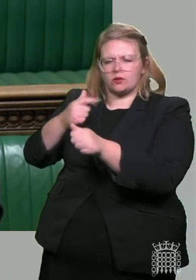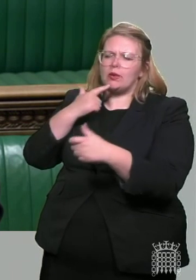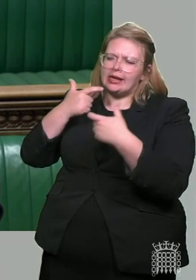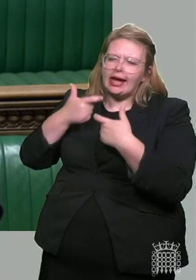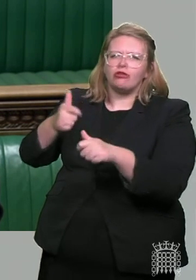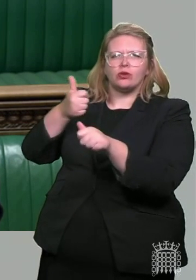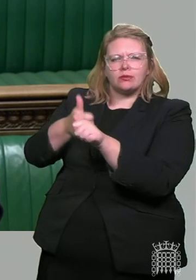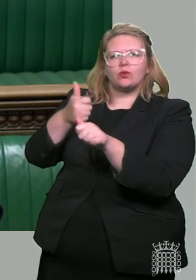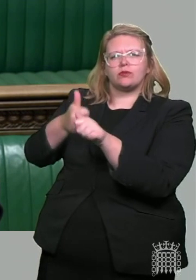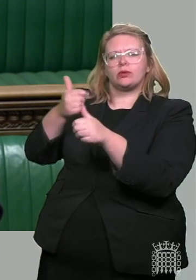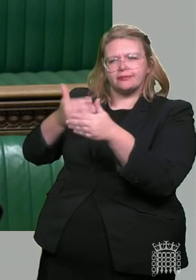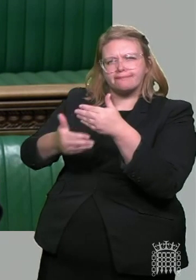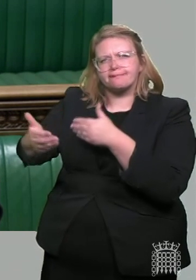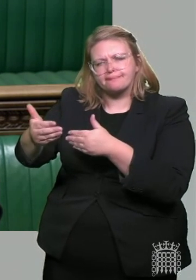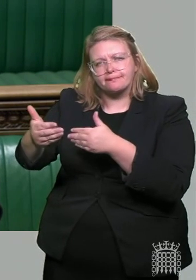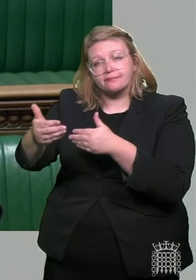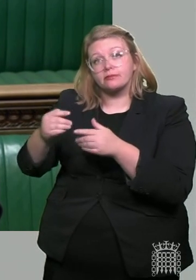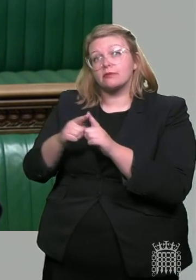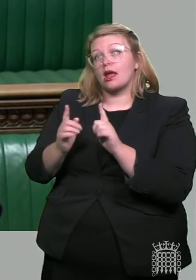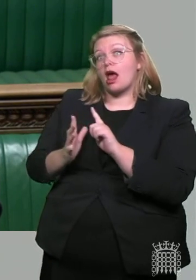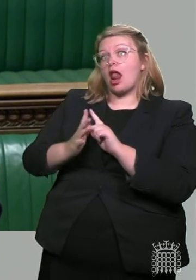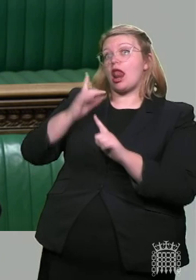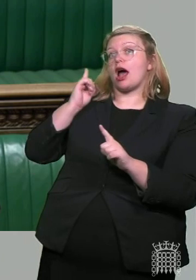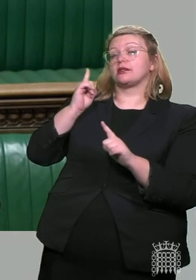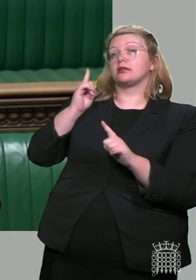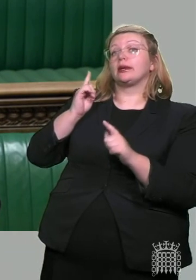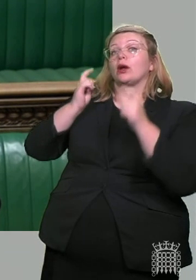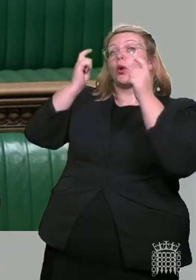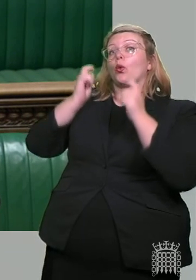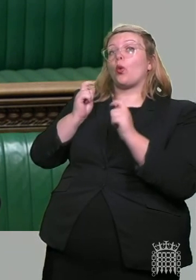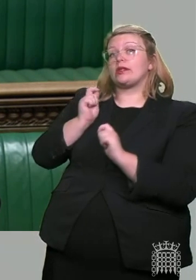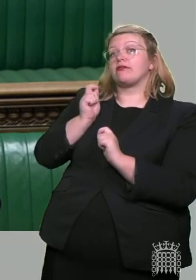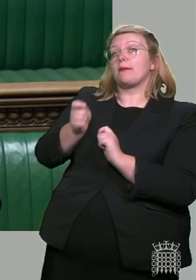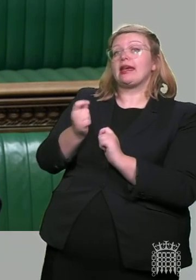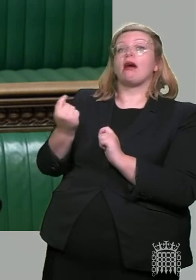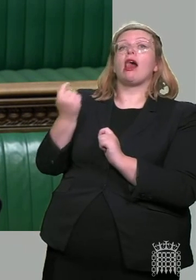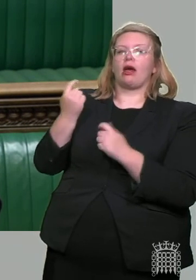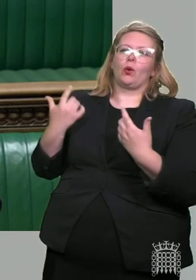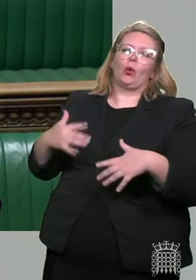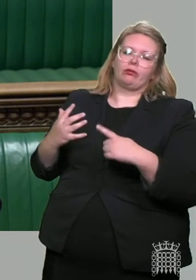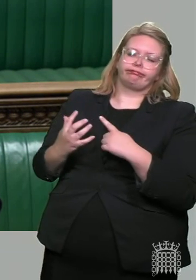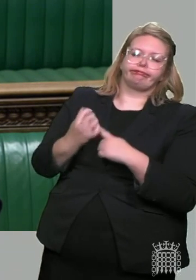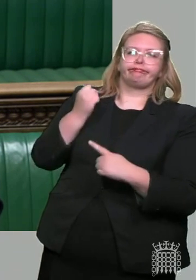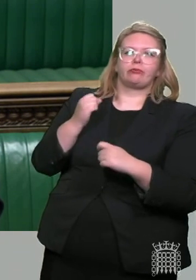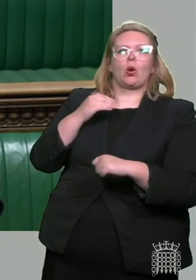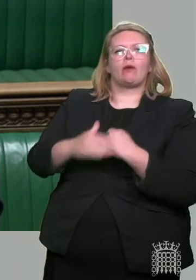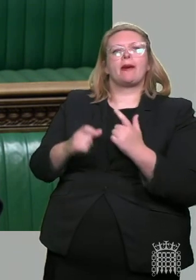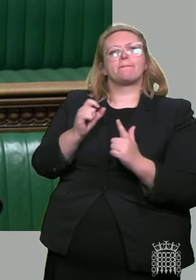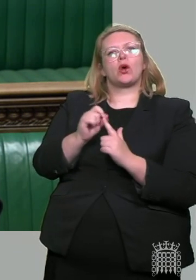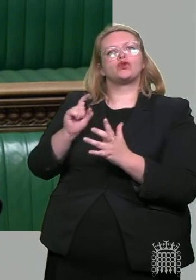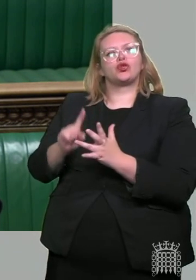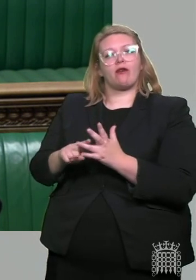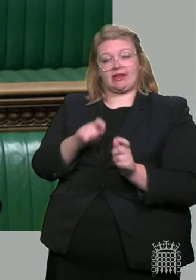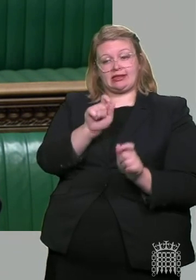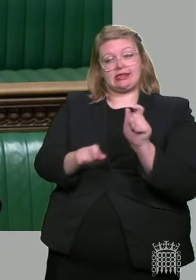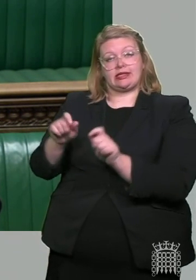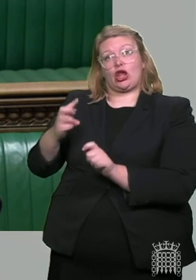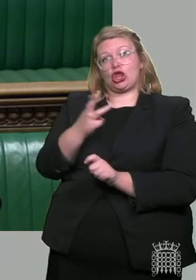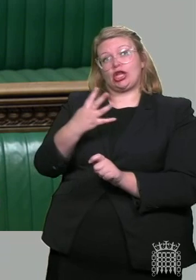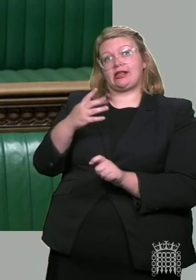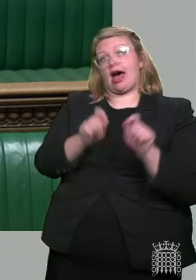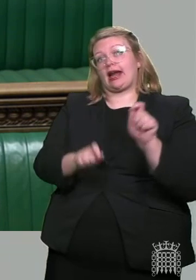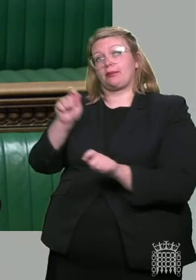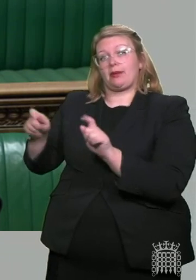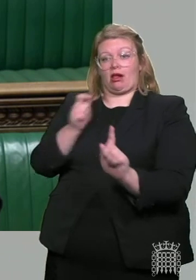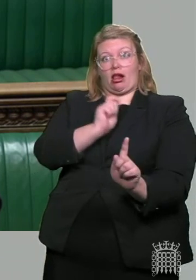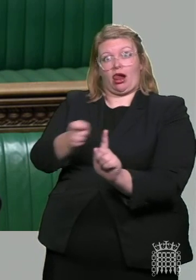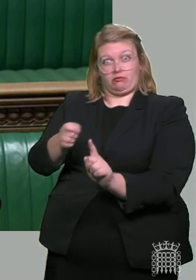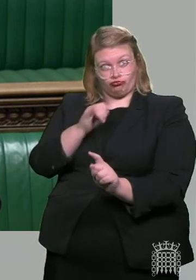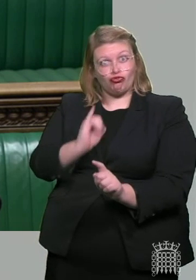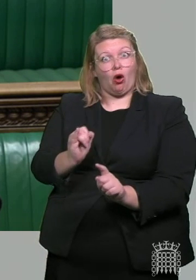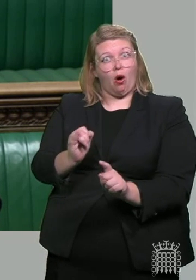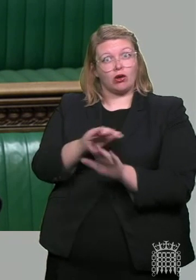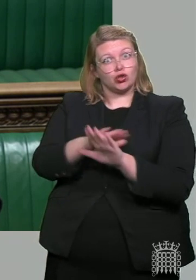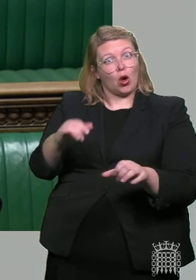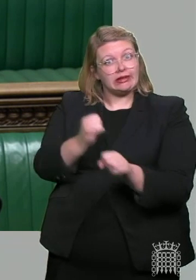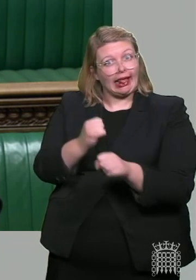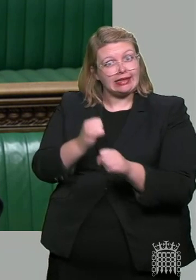I also welcome last week’s Court of Appeal decision to overturn the convictions of 39 former sub-postmasters in the Horizon dispute—an appalling injustice.